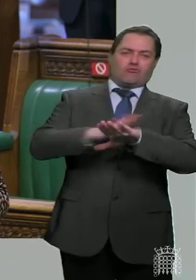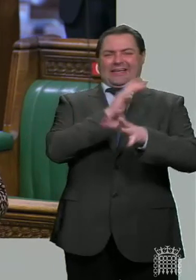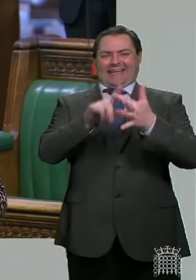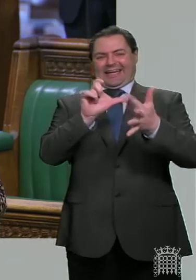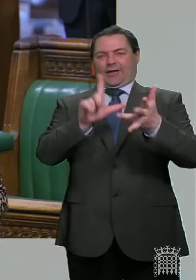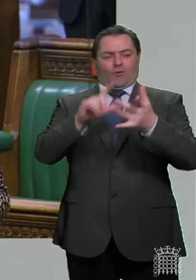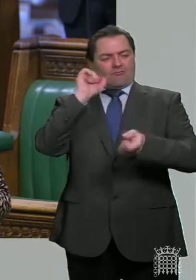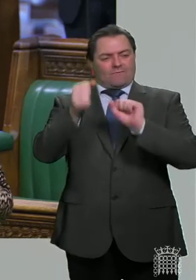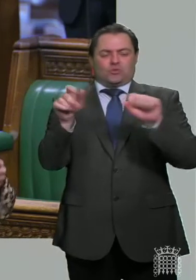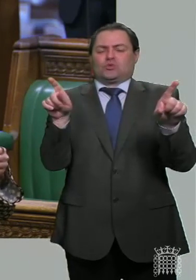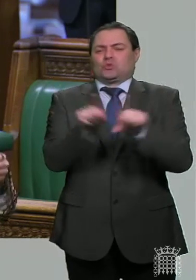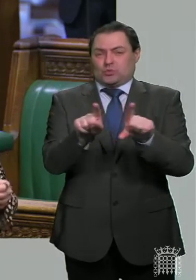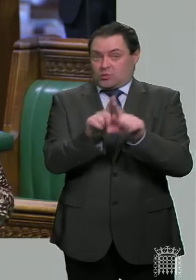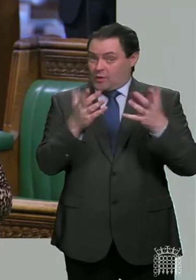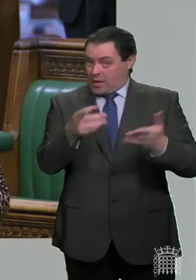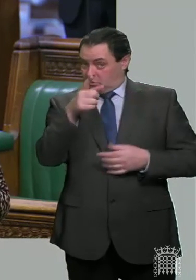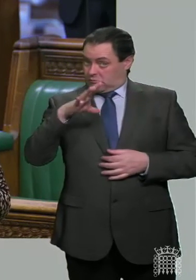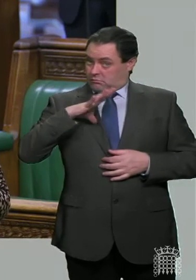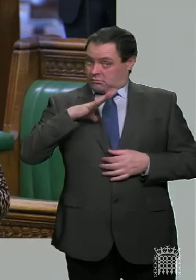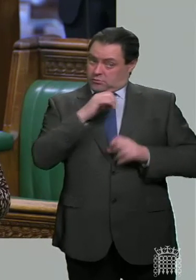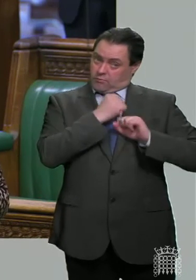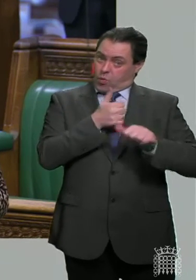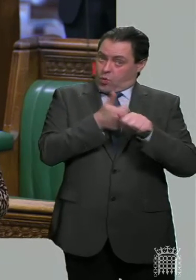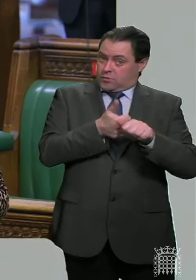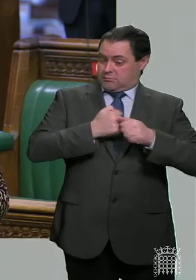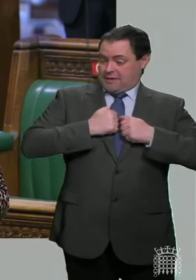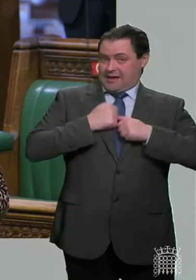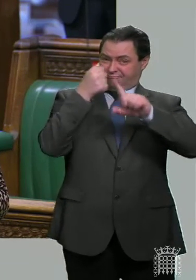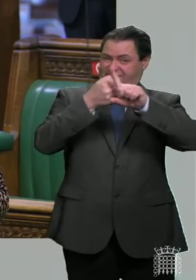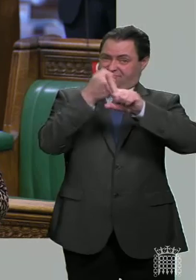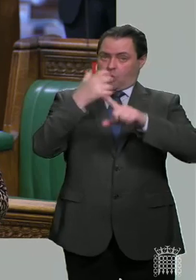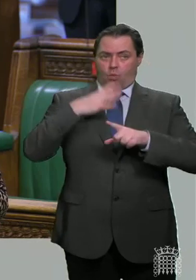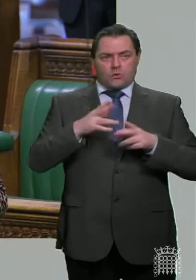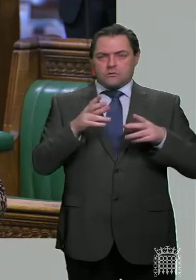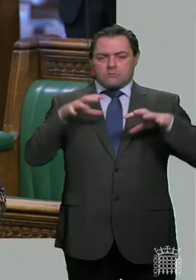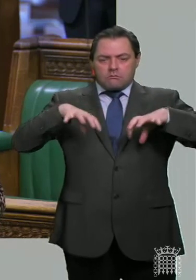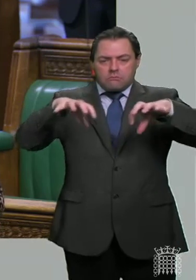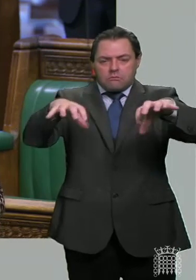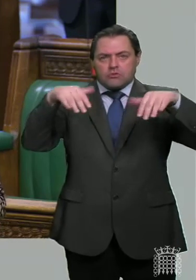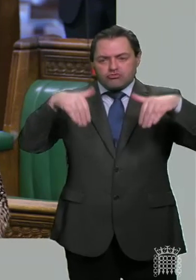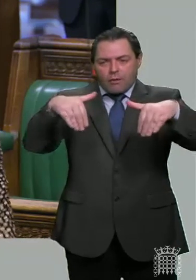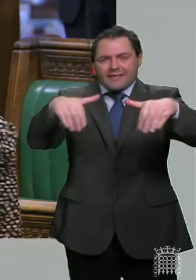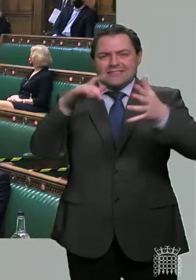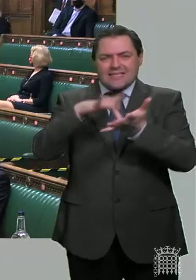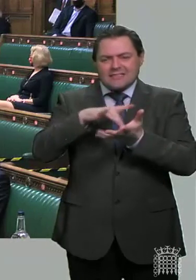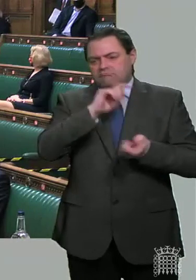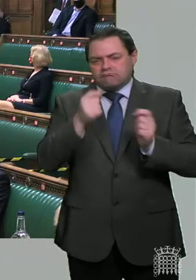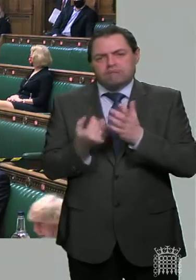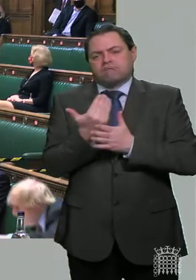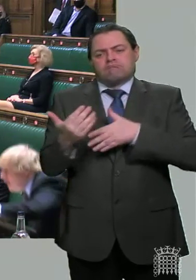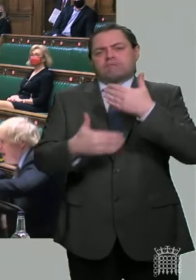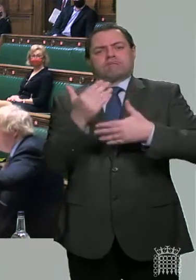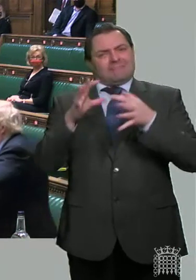On that note, will my right honourable Friend commit to supporting my campaign to rejuvenate our high streets and town centres across Hyndburn and Haslingden?